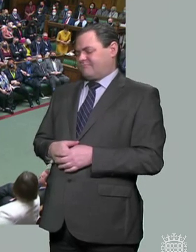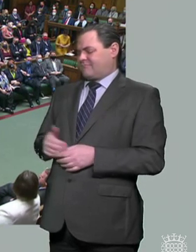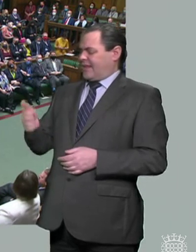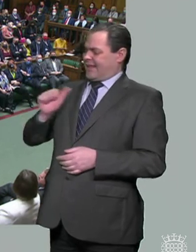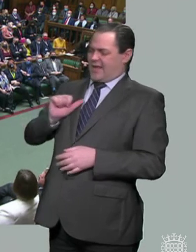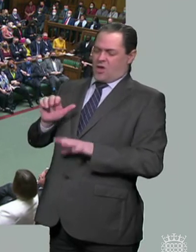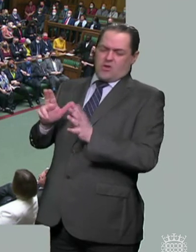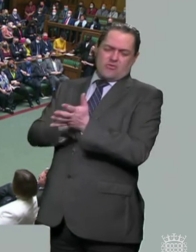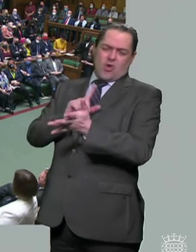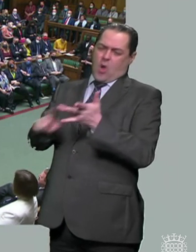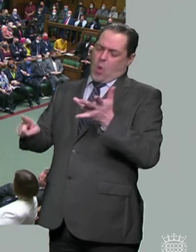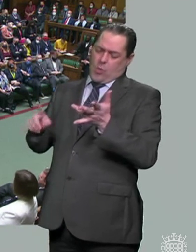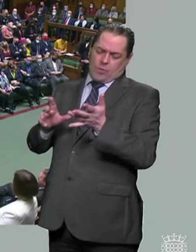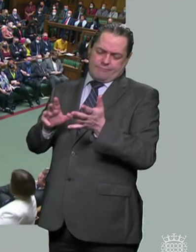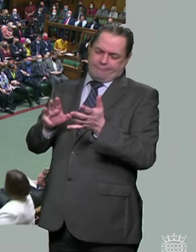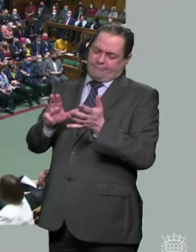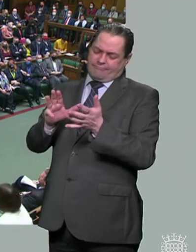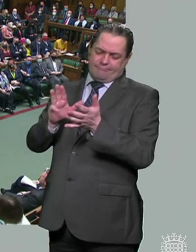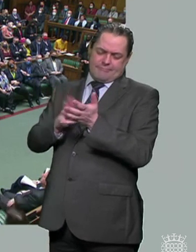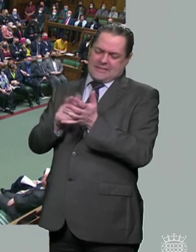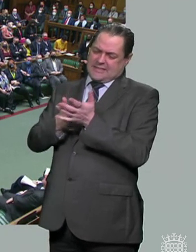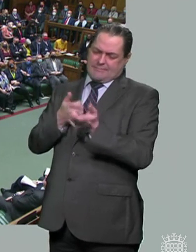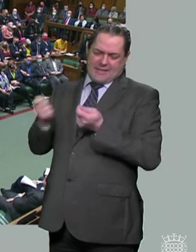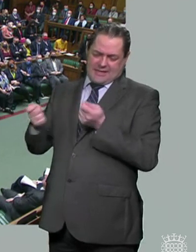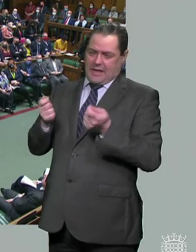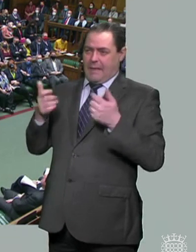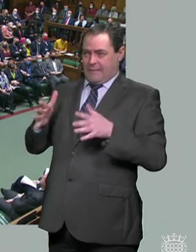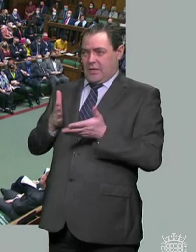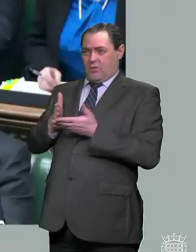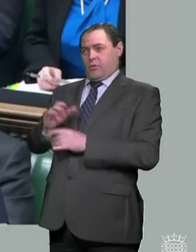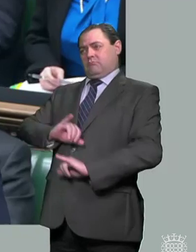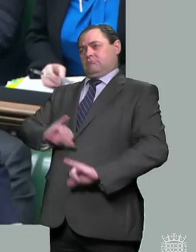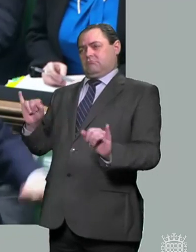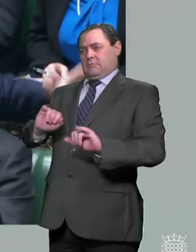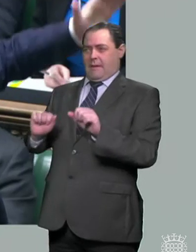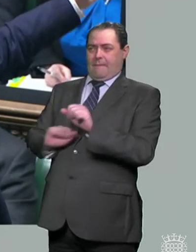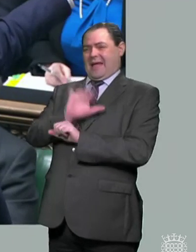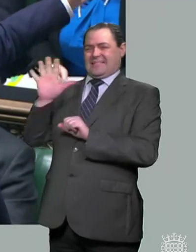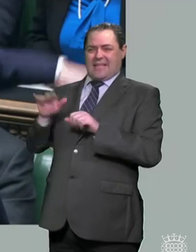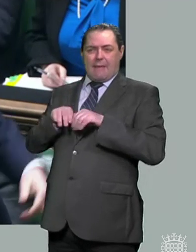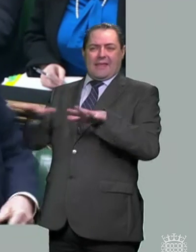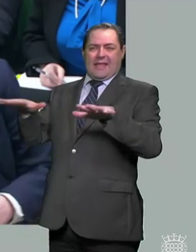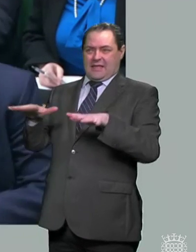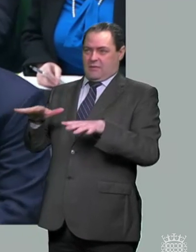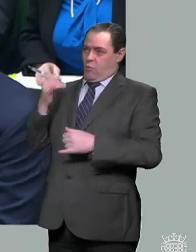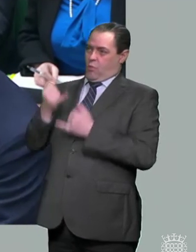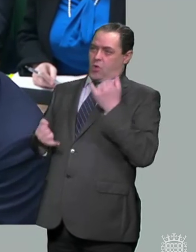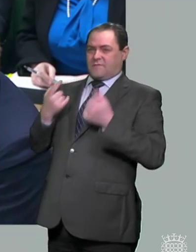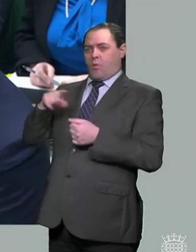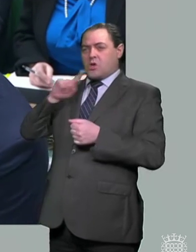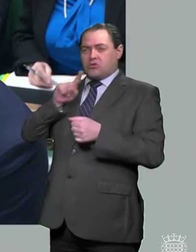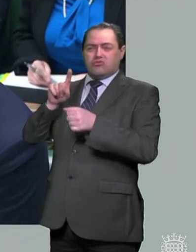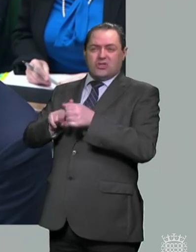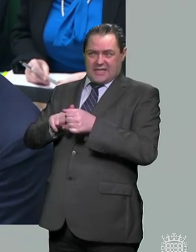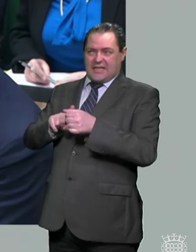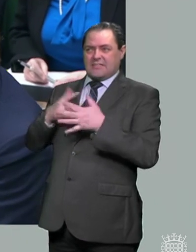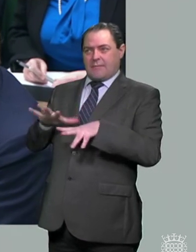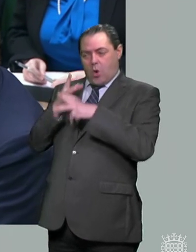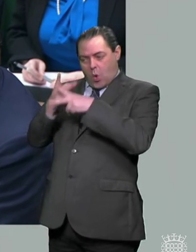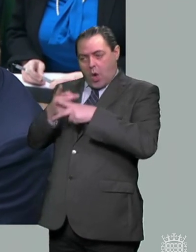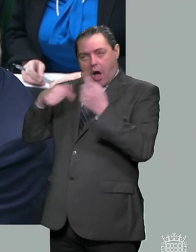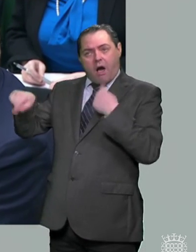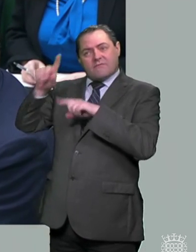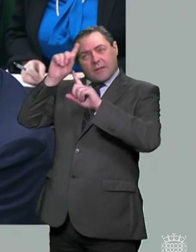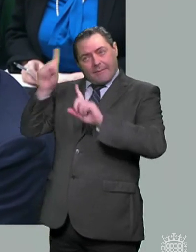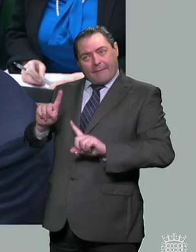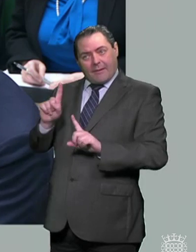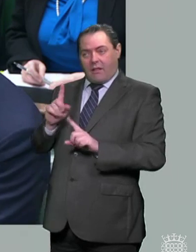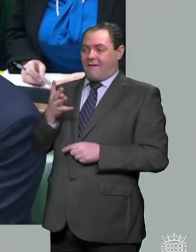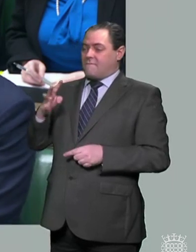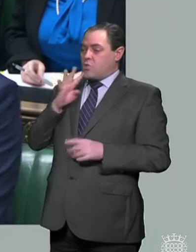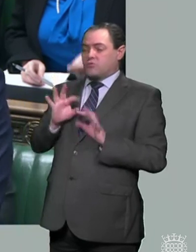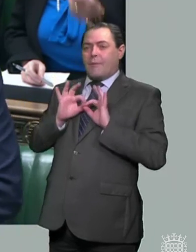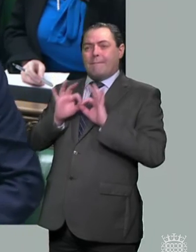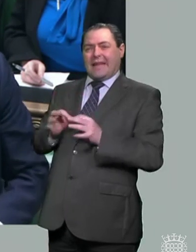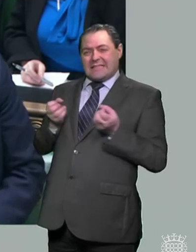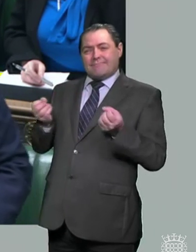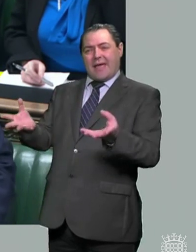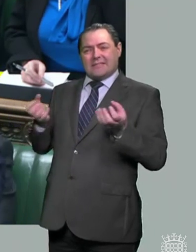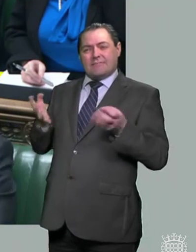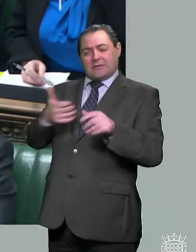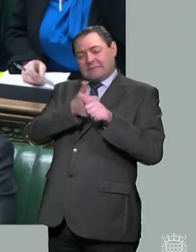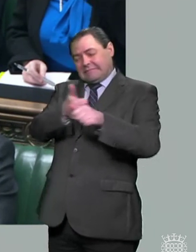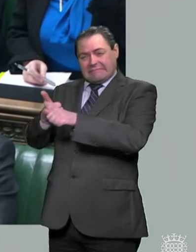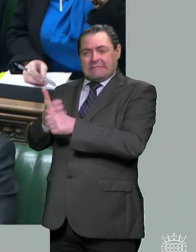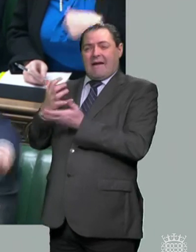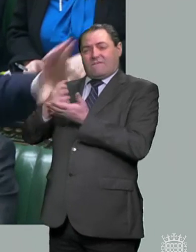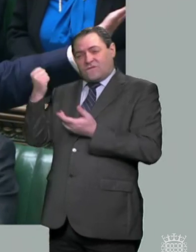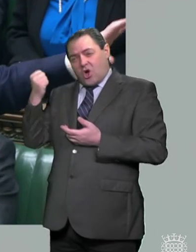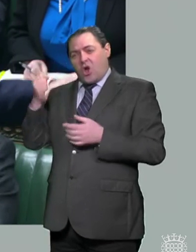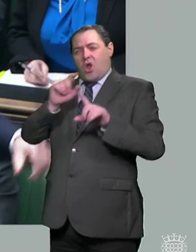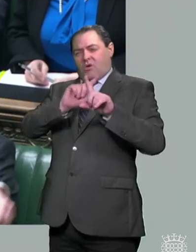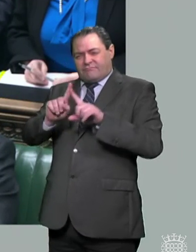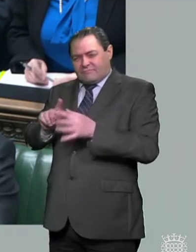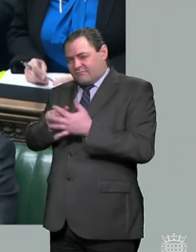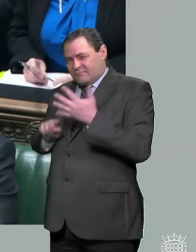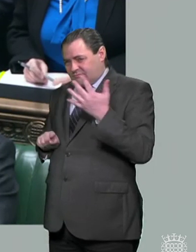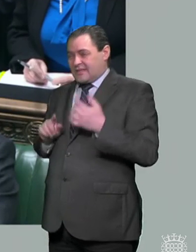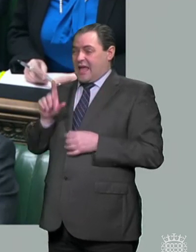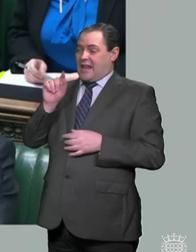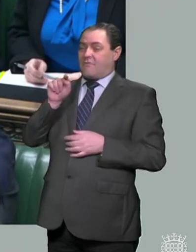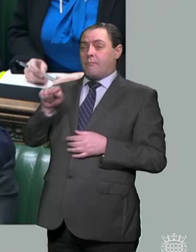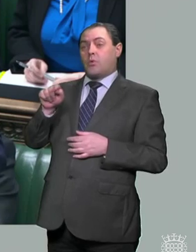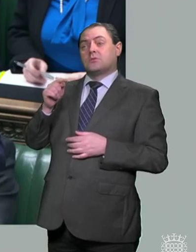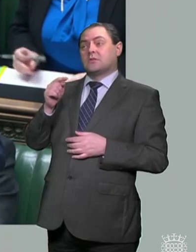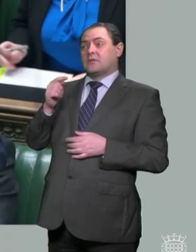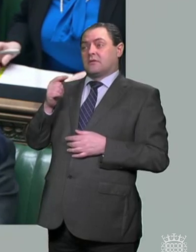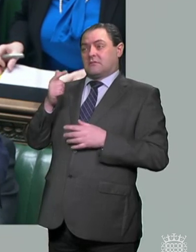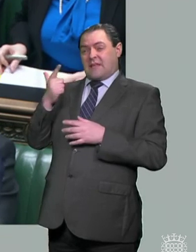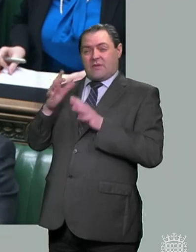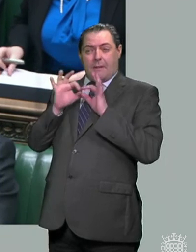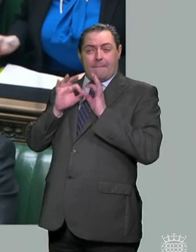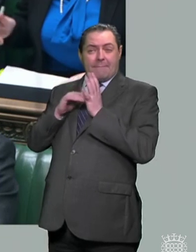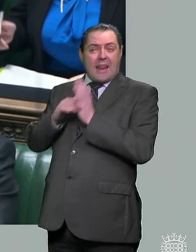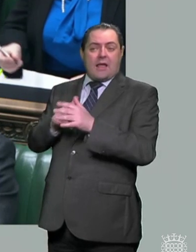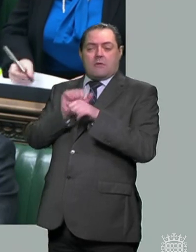No, I think everybody in this country can see that we have been through the biggest pandemic for 100 years and that we have looked after the people of this country to the tune of £400 billion, which we put into furlough and all the other schemes, with 11.7 million people protected.